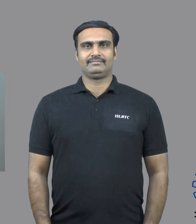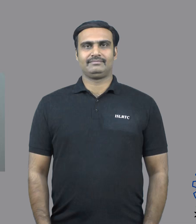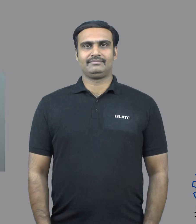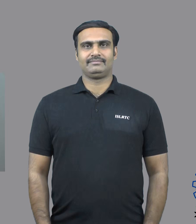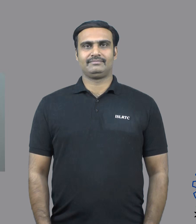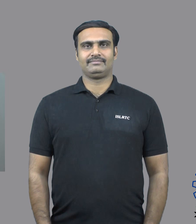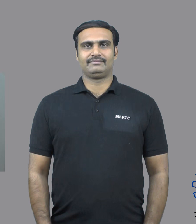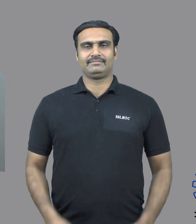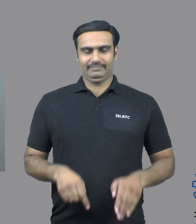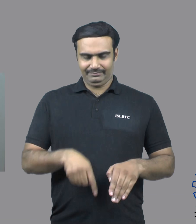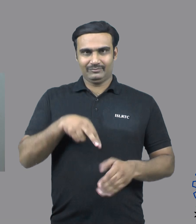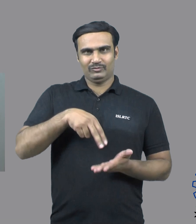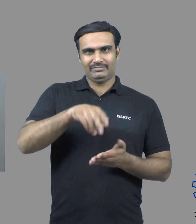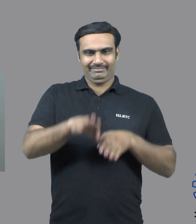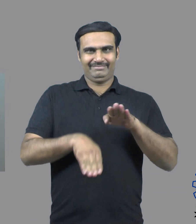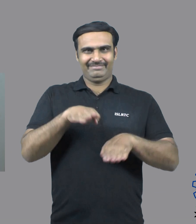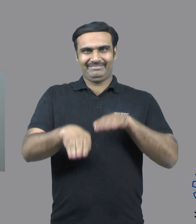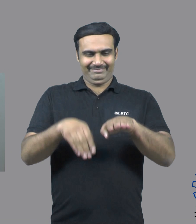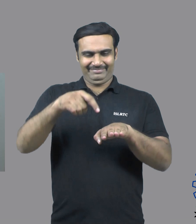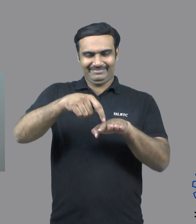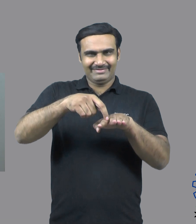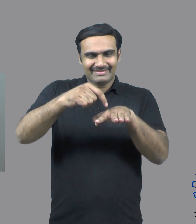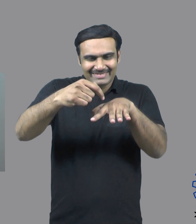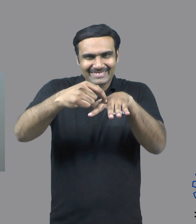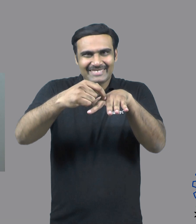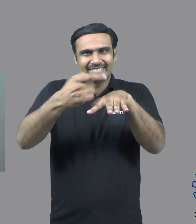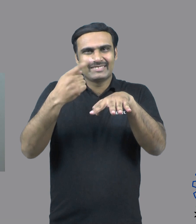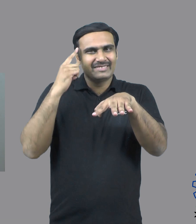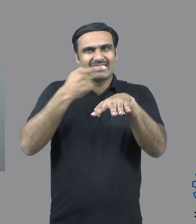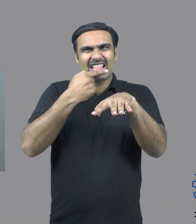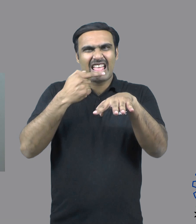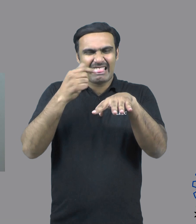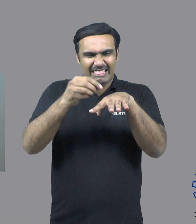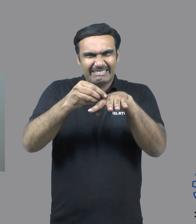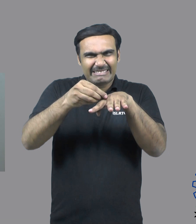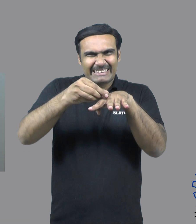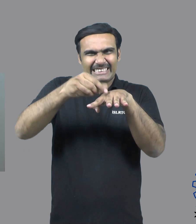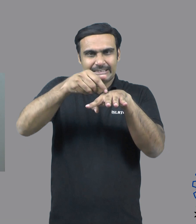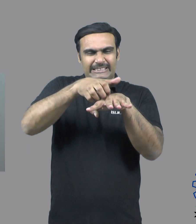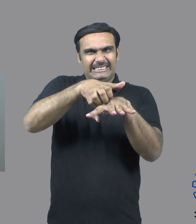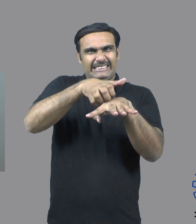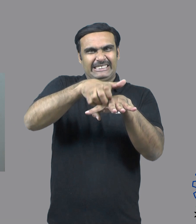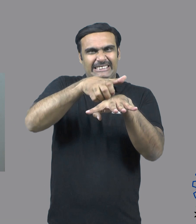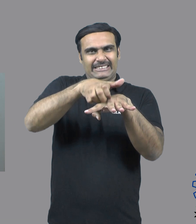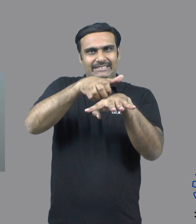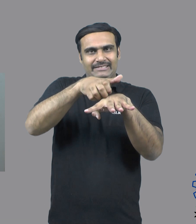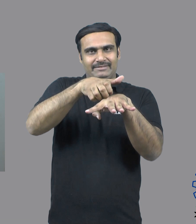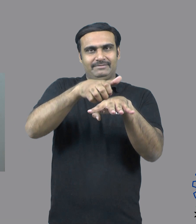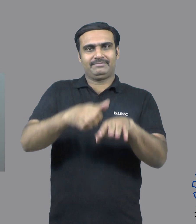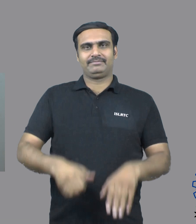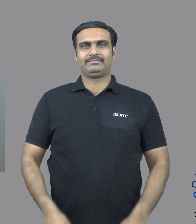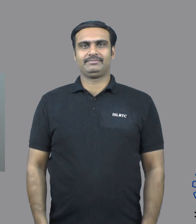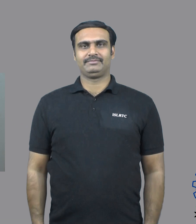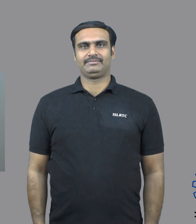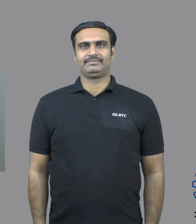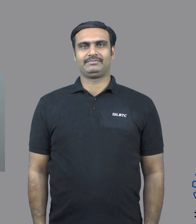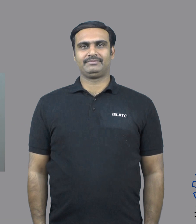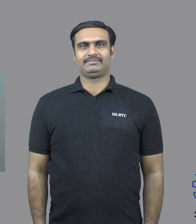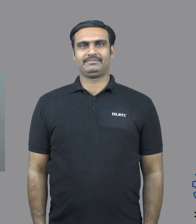Athletes’ Foot